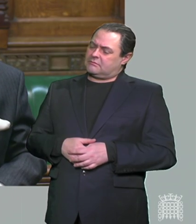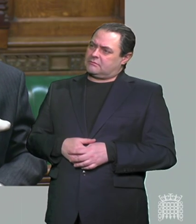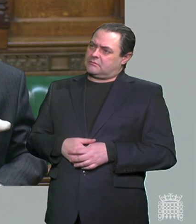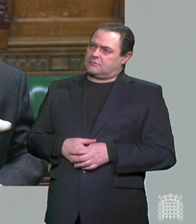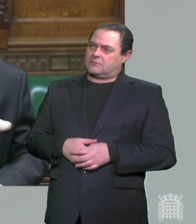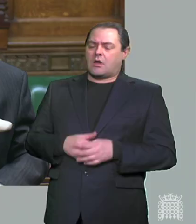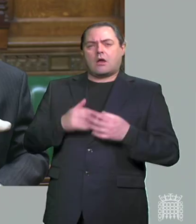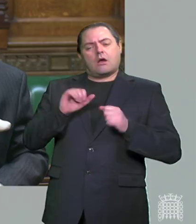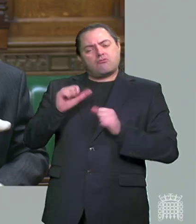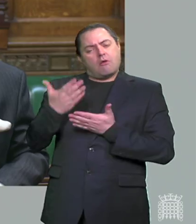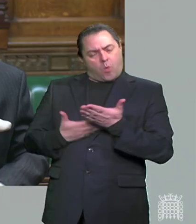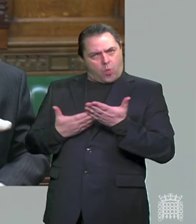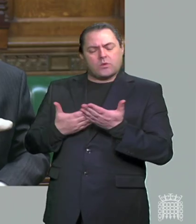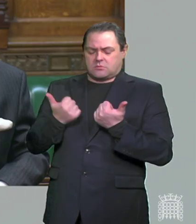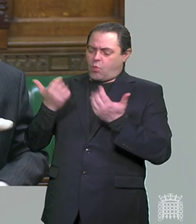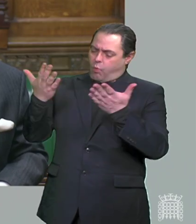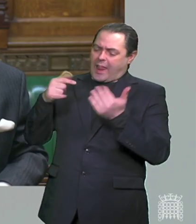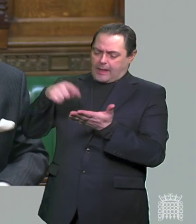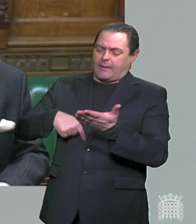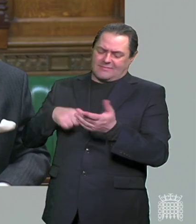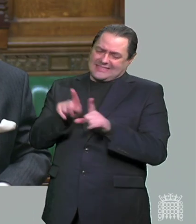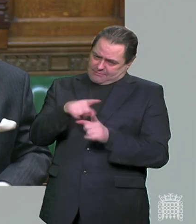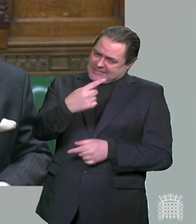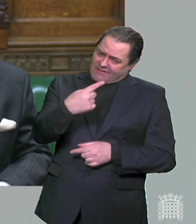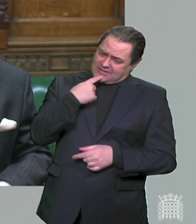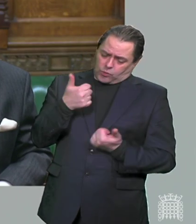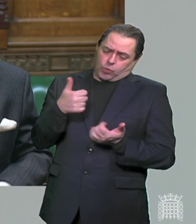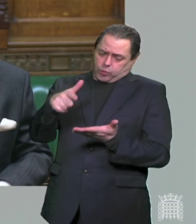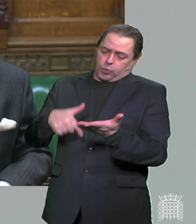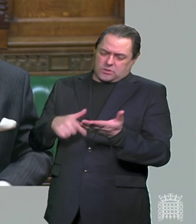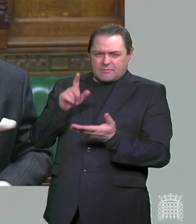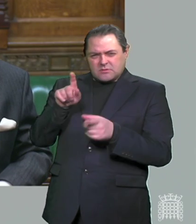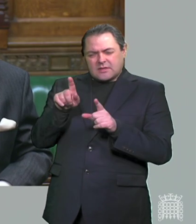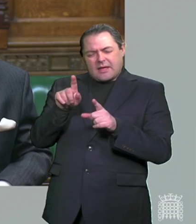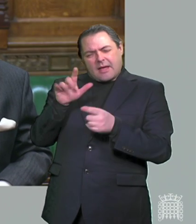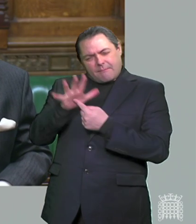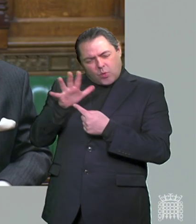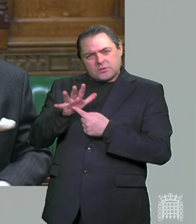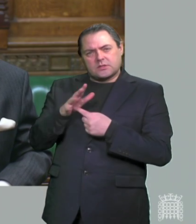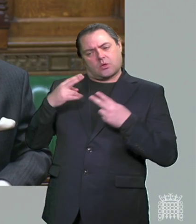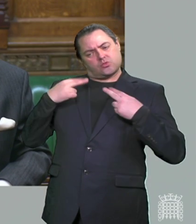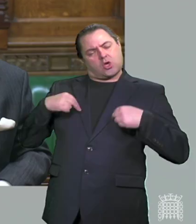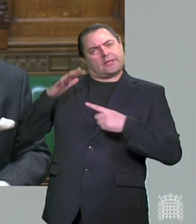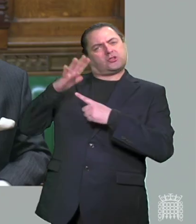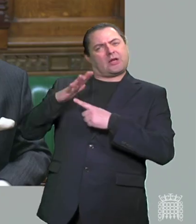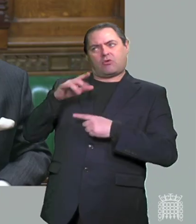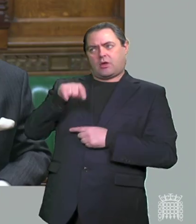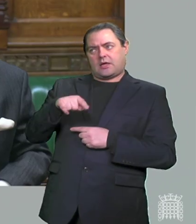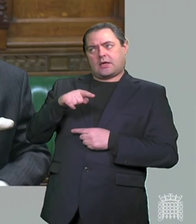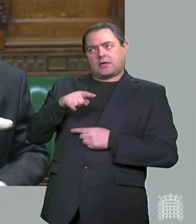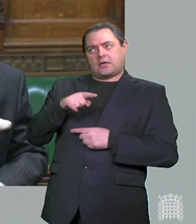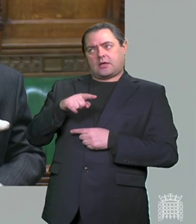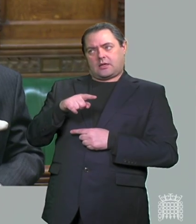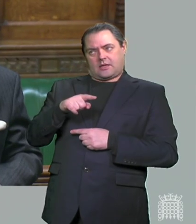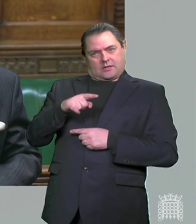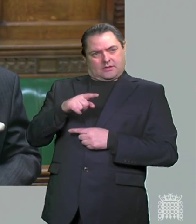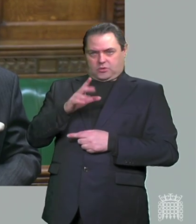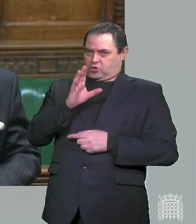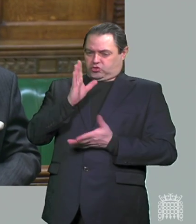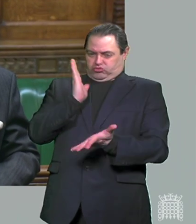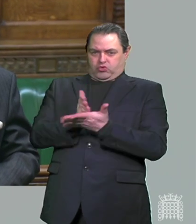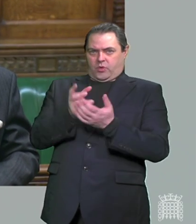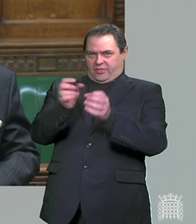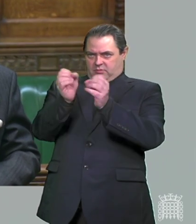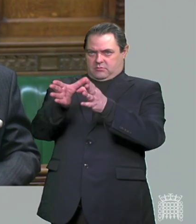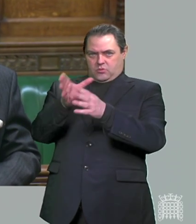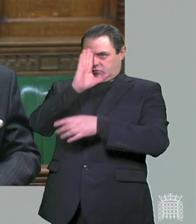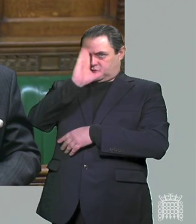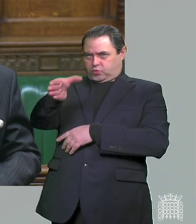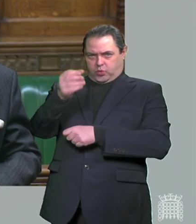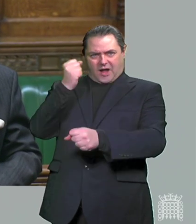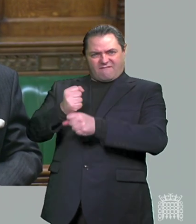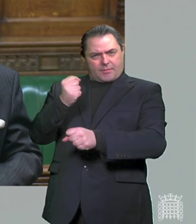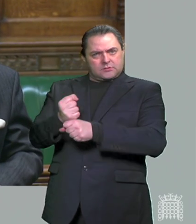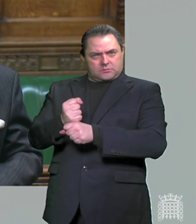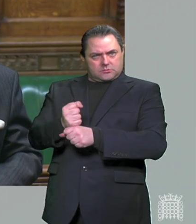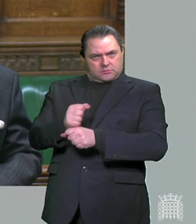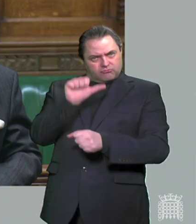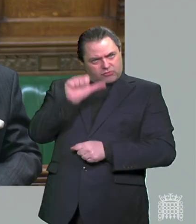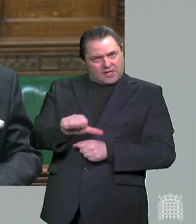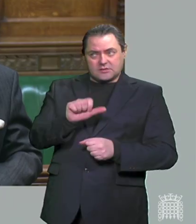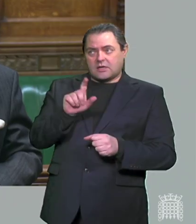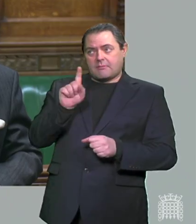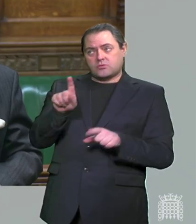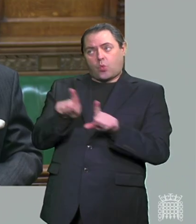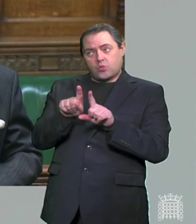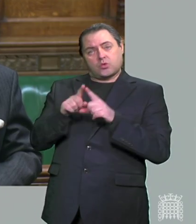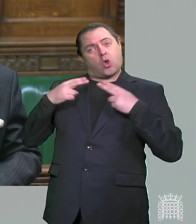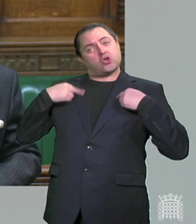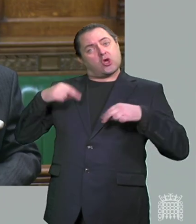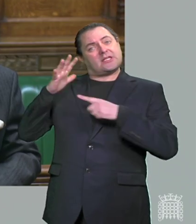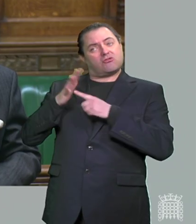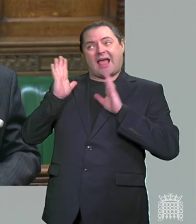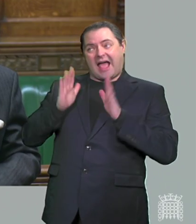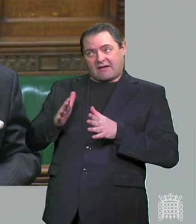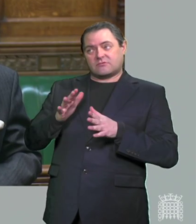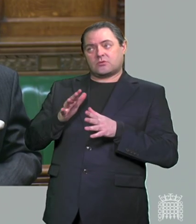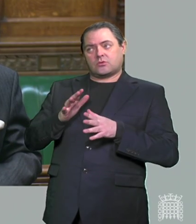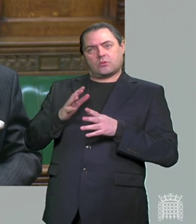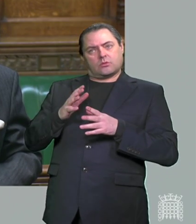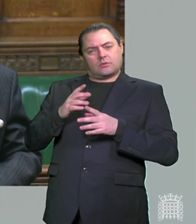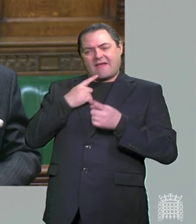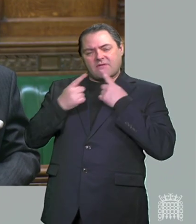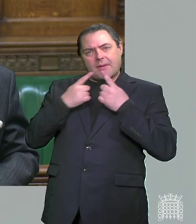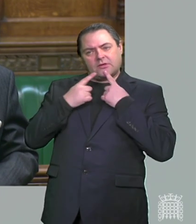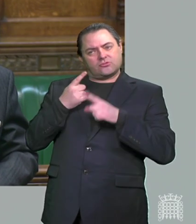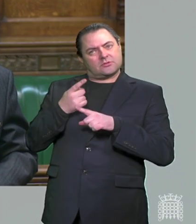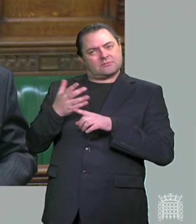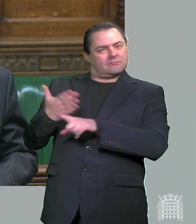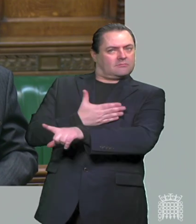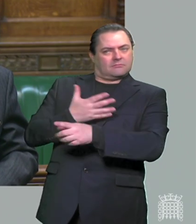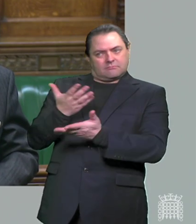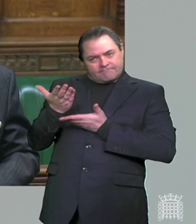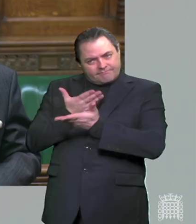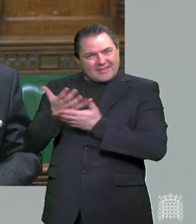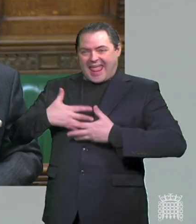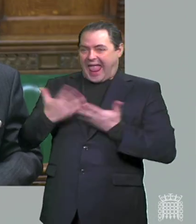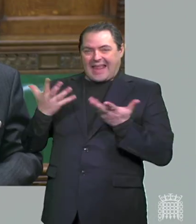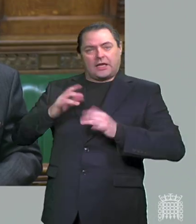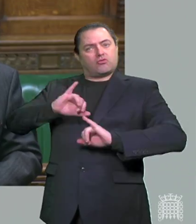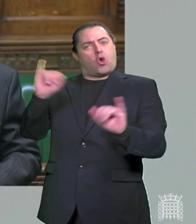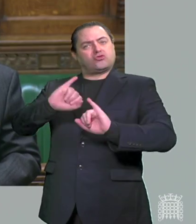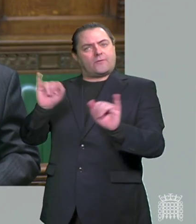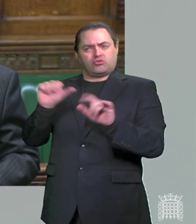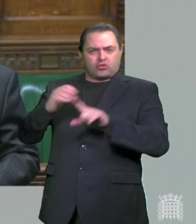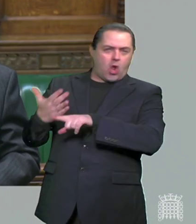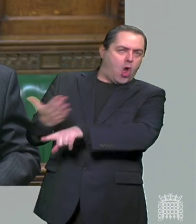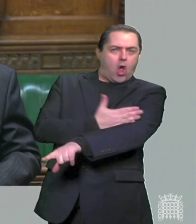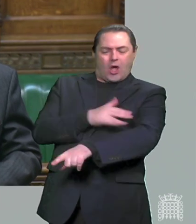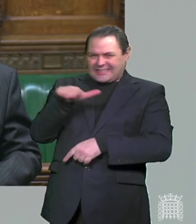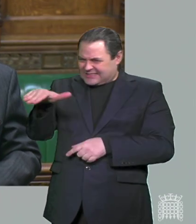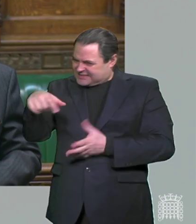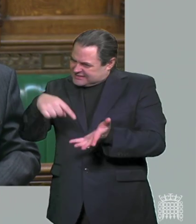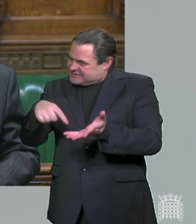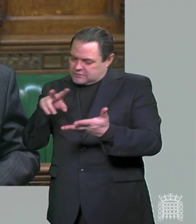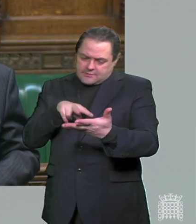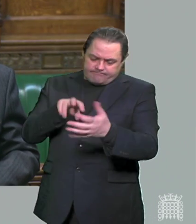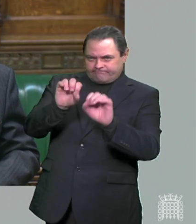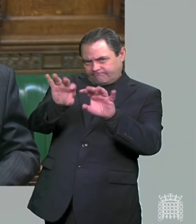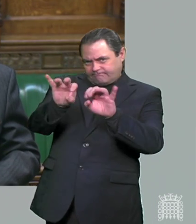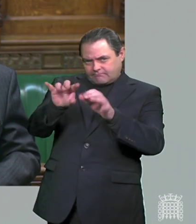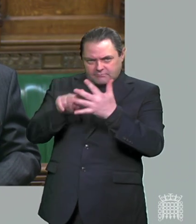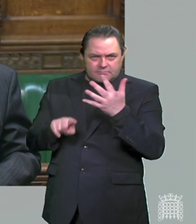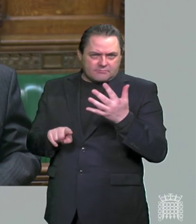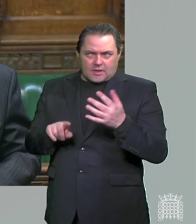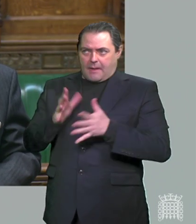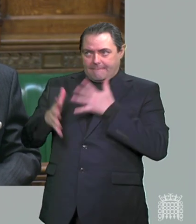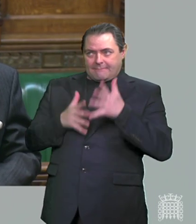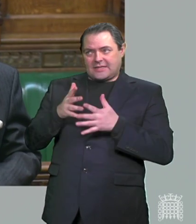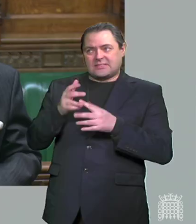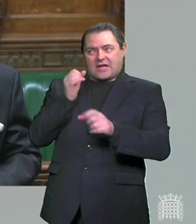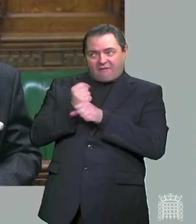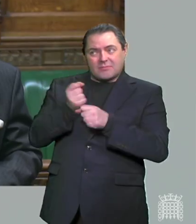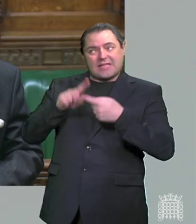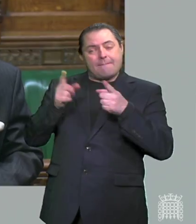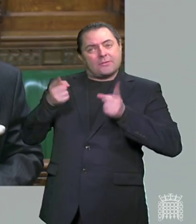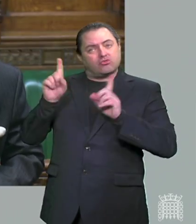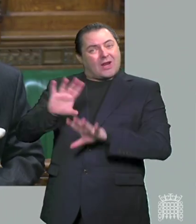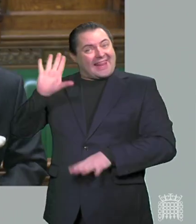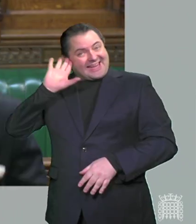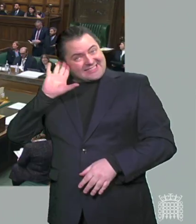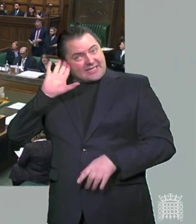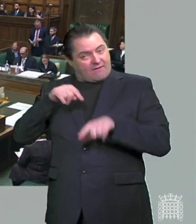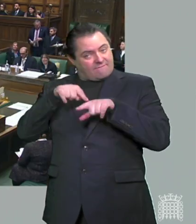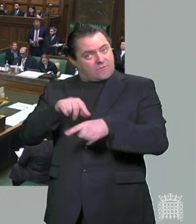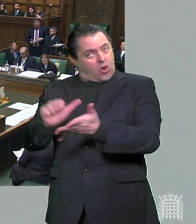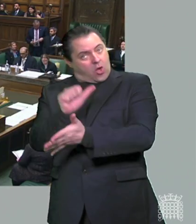In welcoming the report, will she recognise that, given the Attorney General’s important role of speaking truth to power—to Government—it is also important that the Law Officers should be consulted in a timely fashion, and appropriately and fully, on any controversial matters that may have a legal aspect, and that fellow Ministers should then listen and act accordingly, consistently?